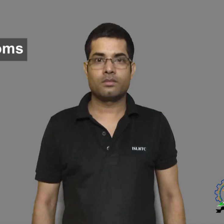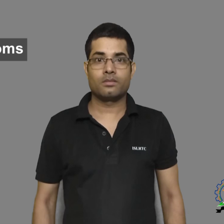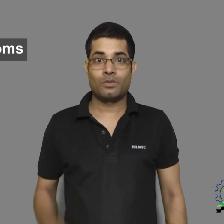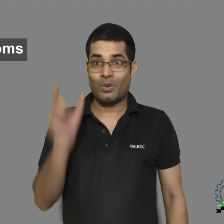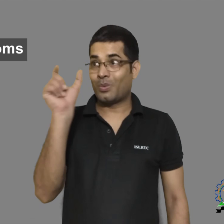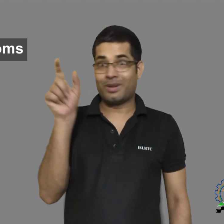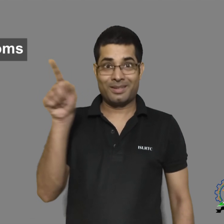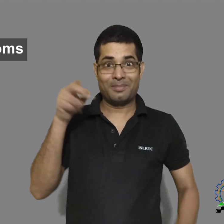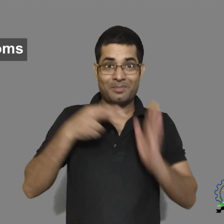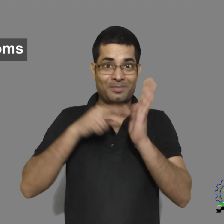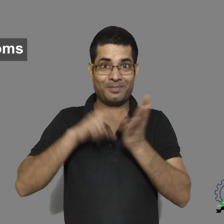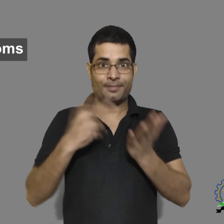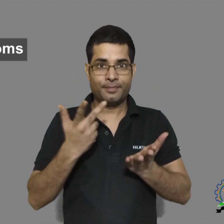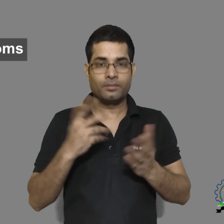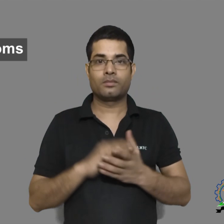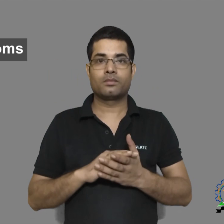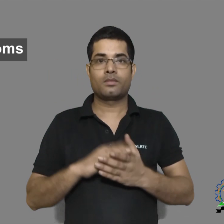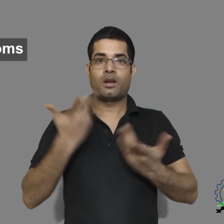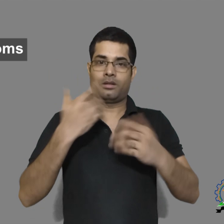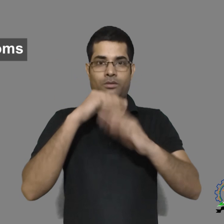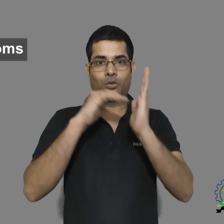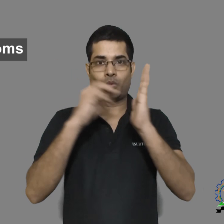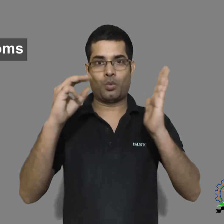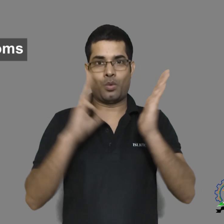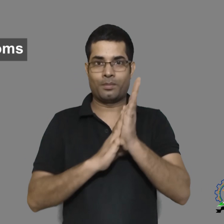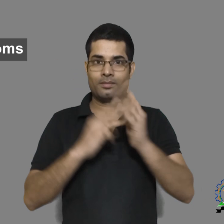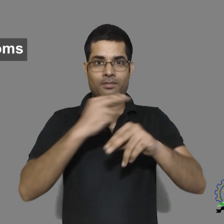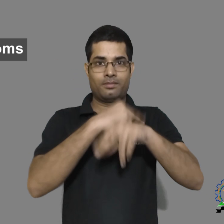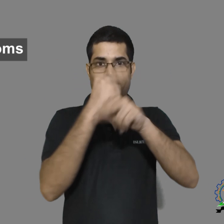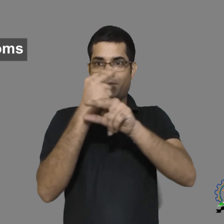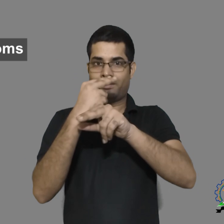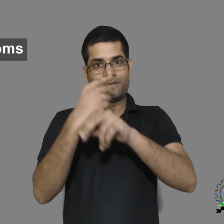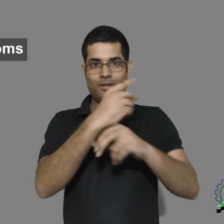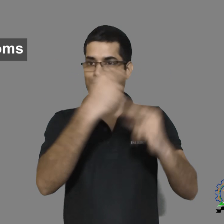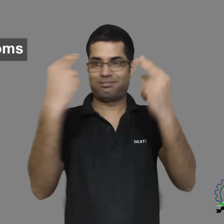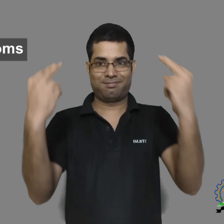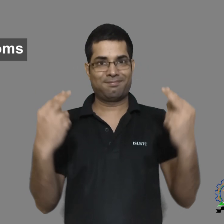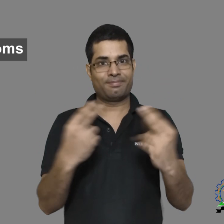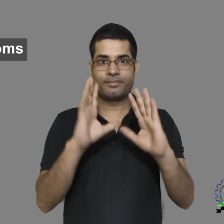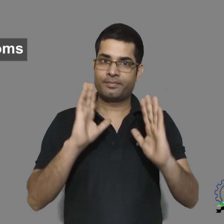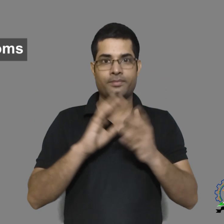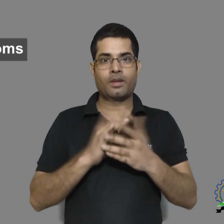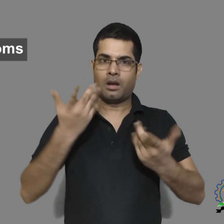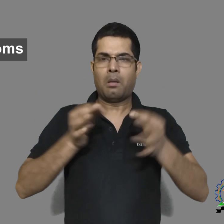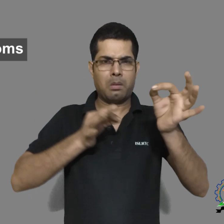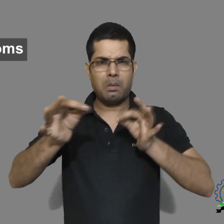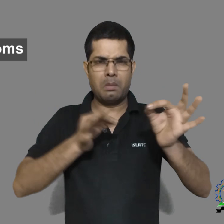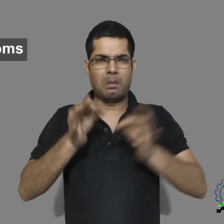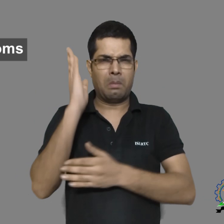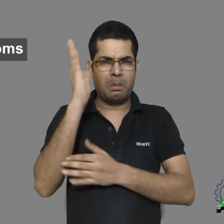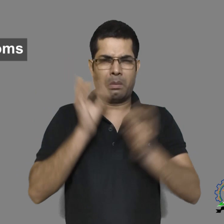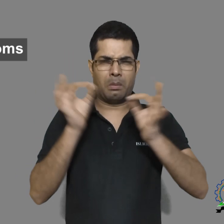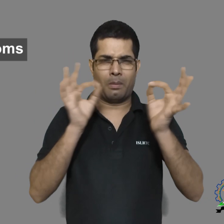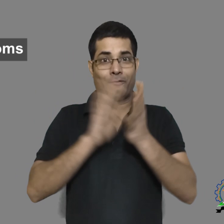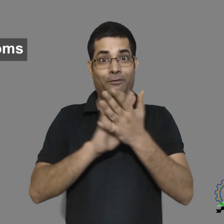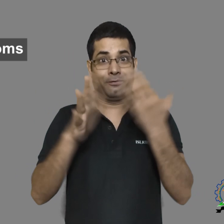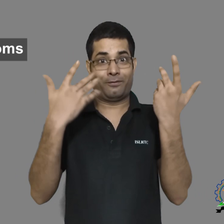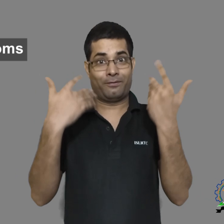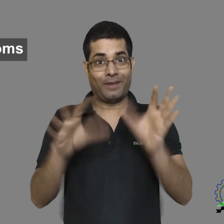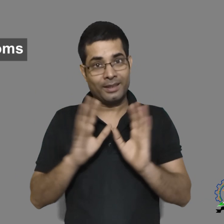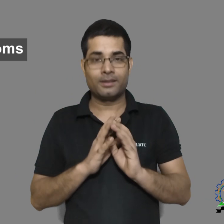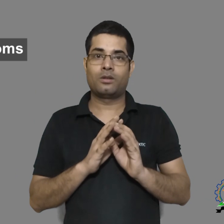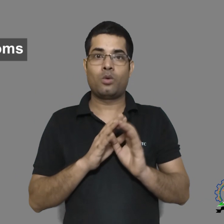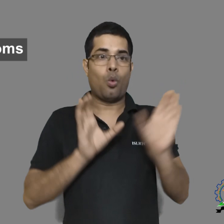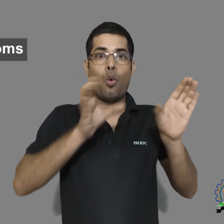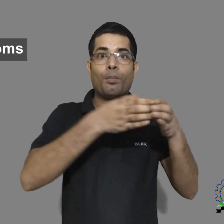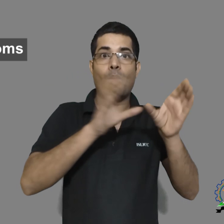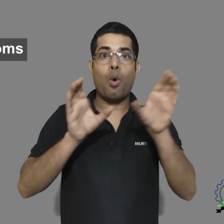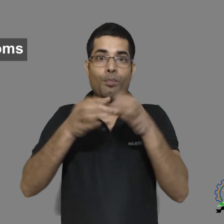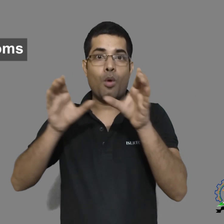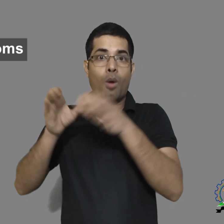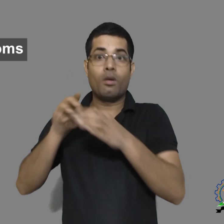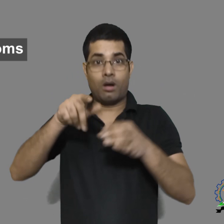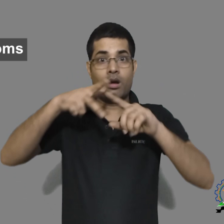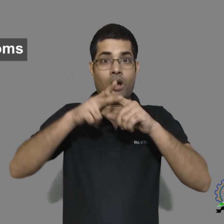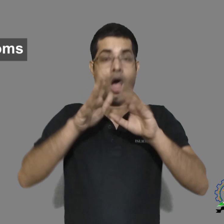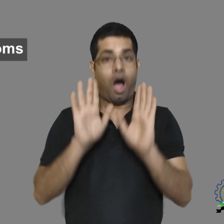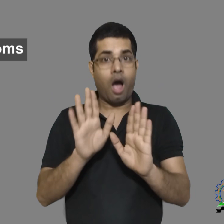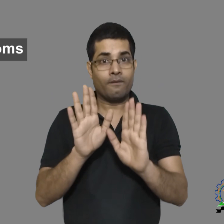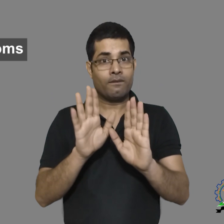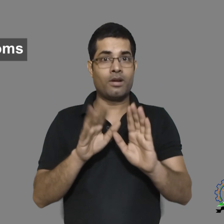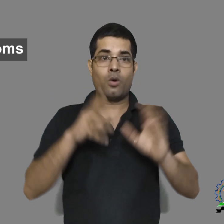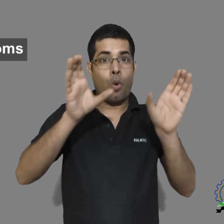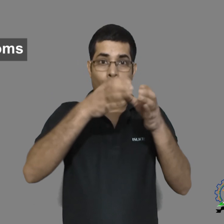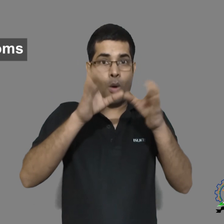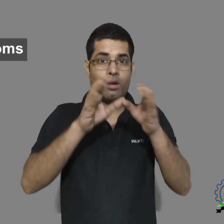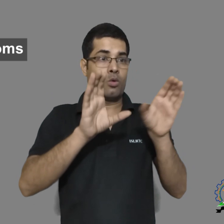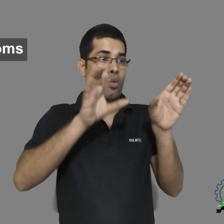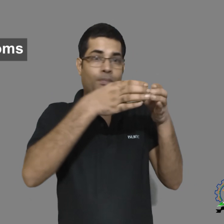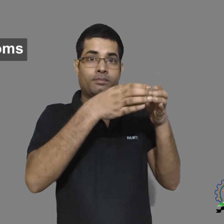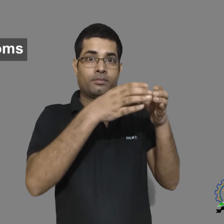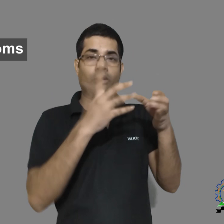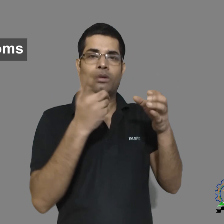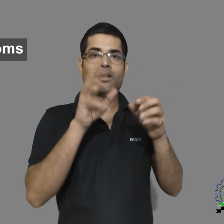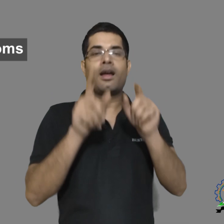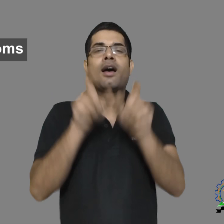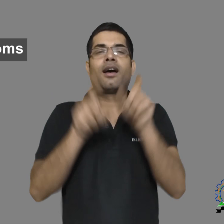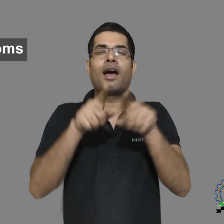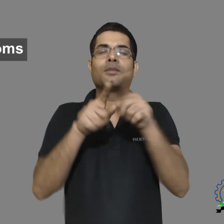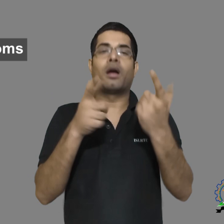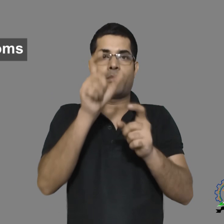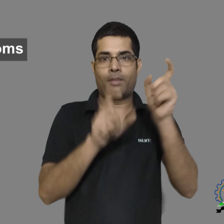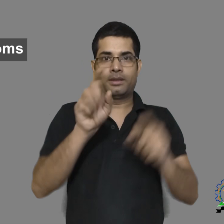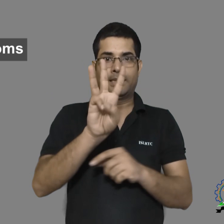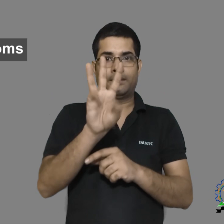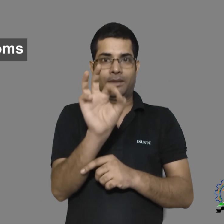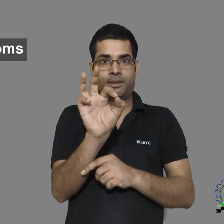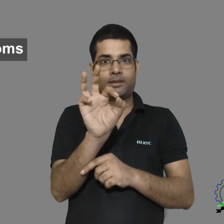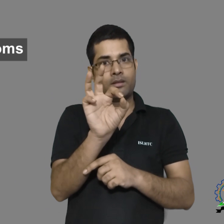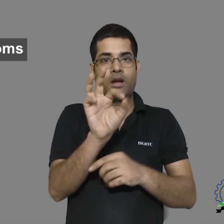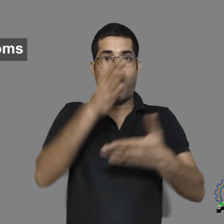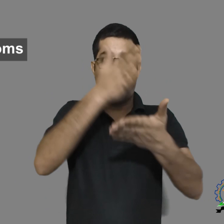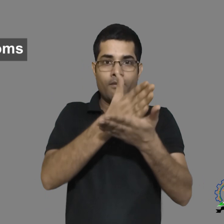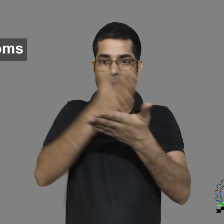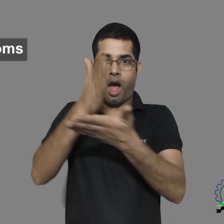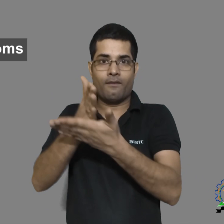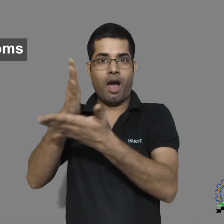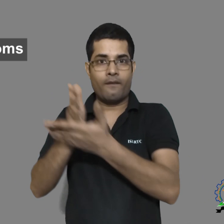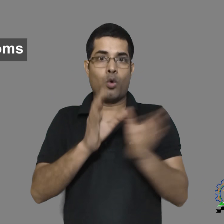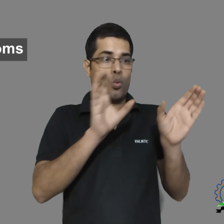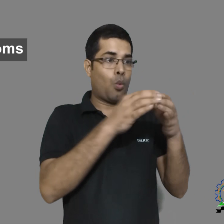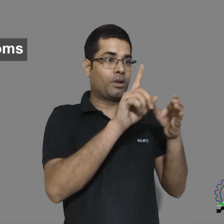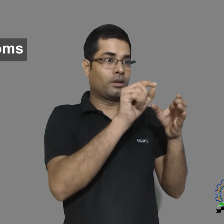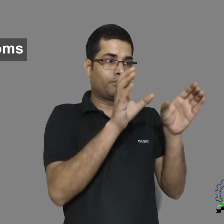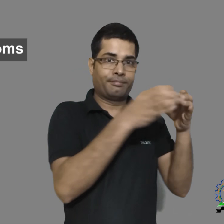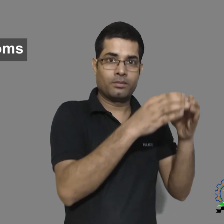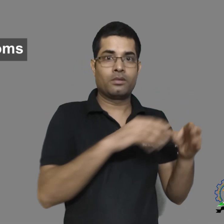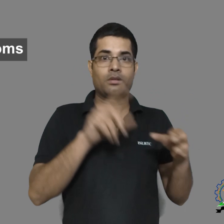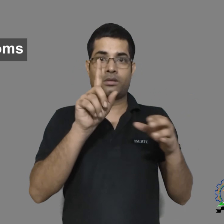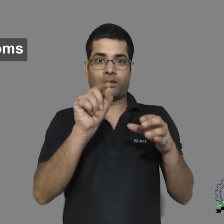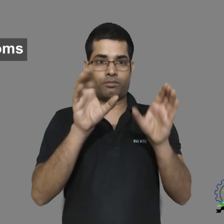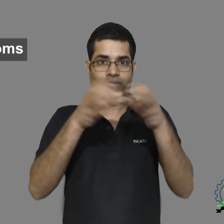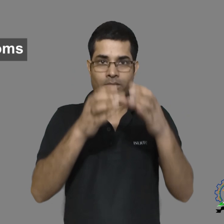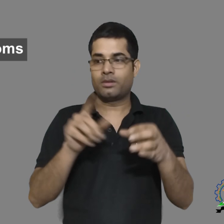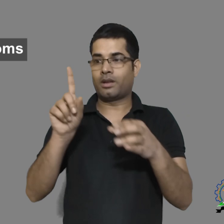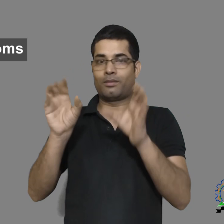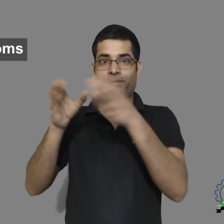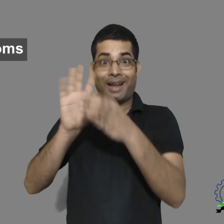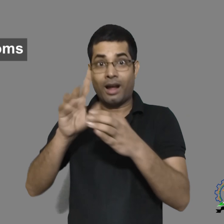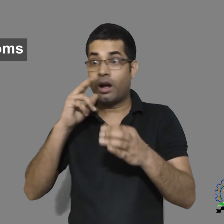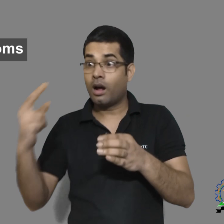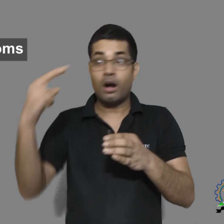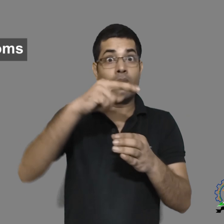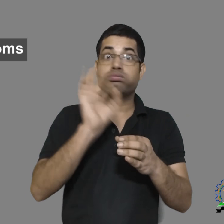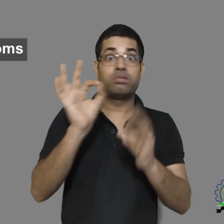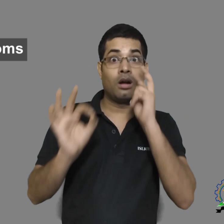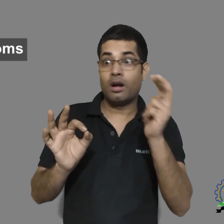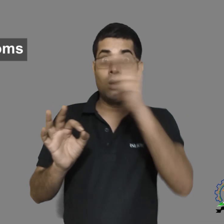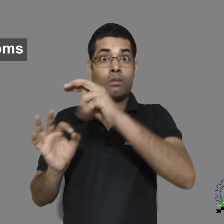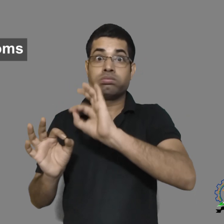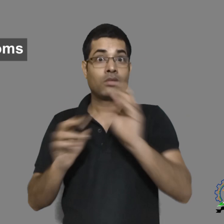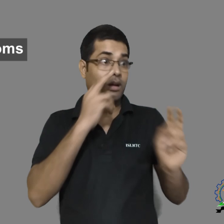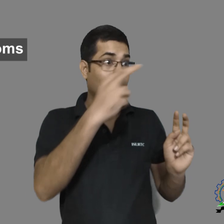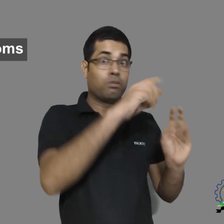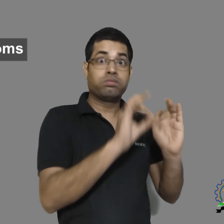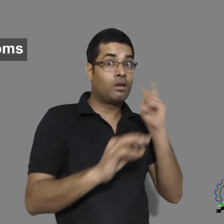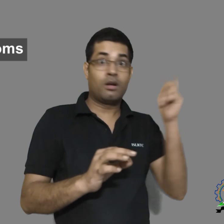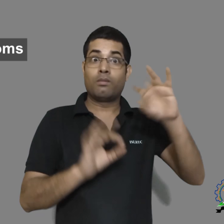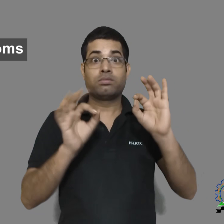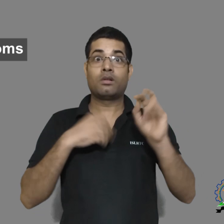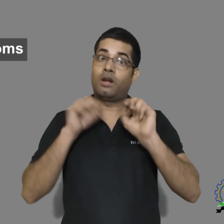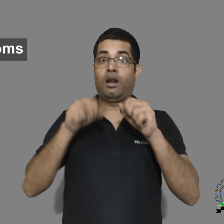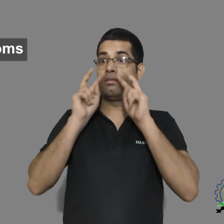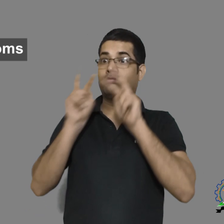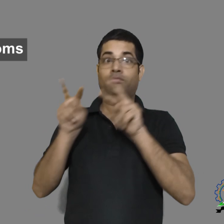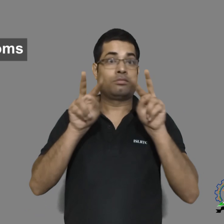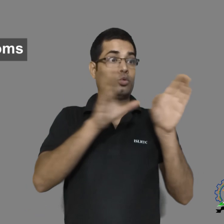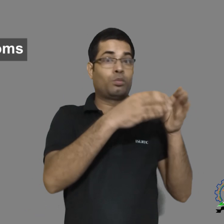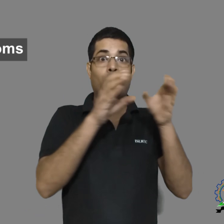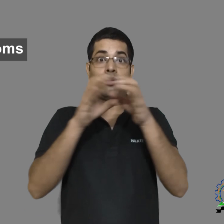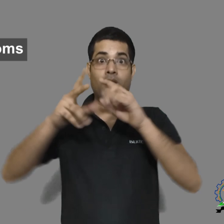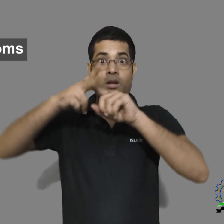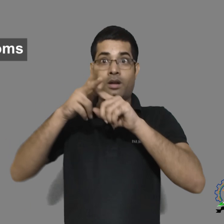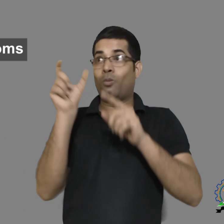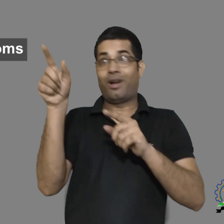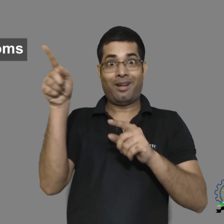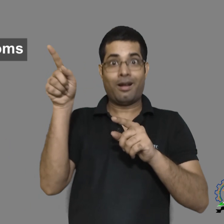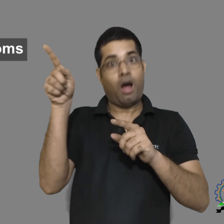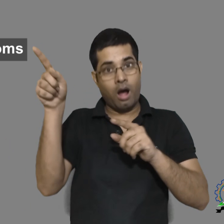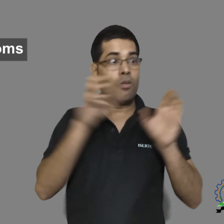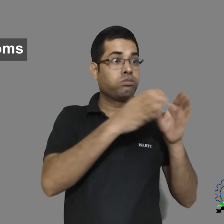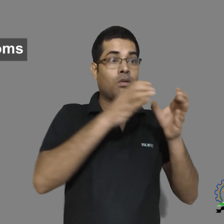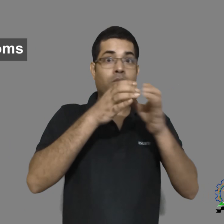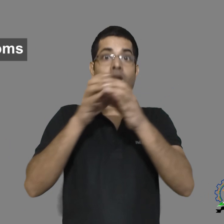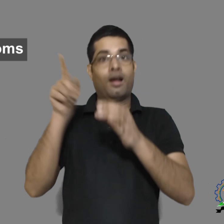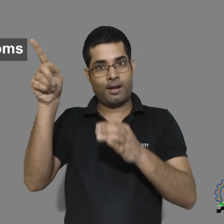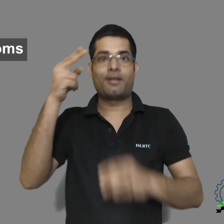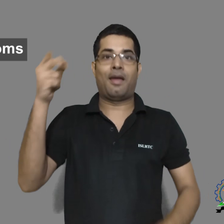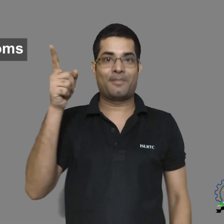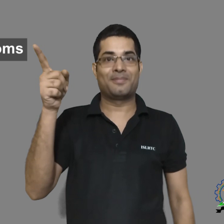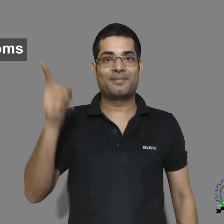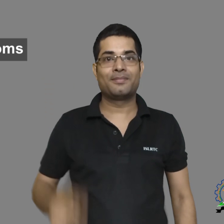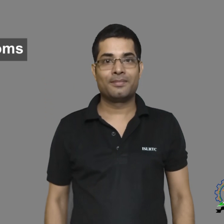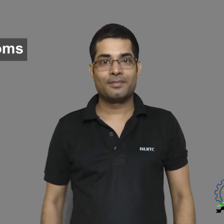Breakout Rooms